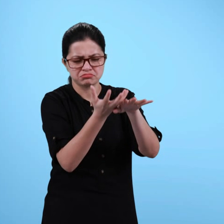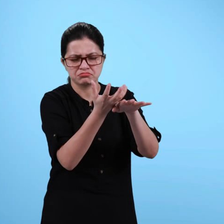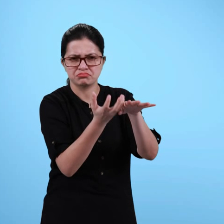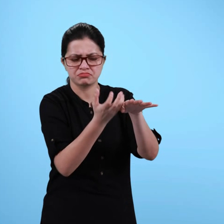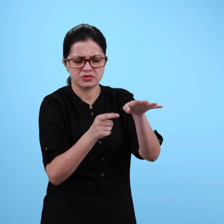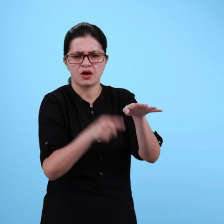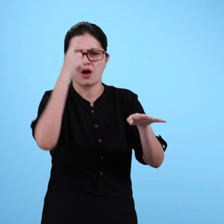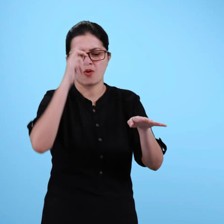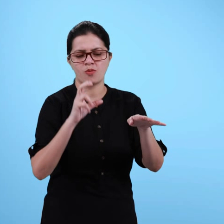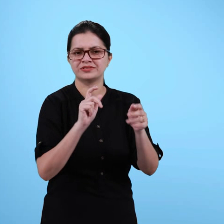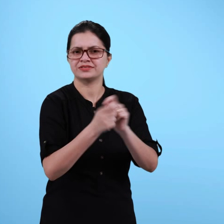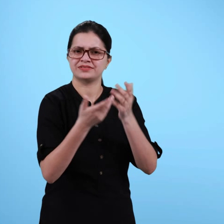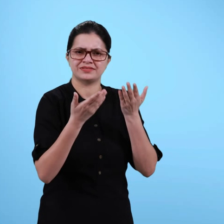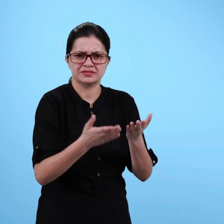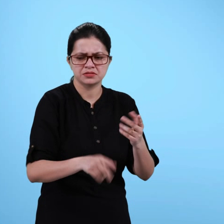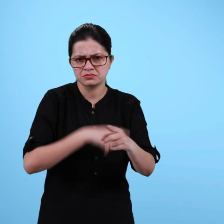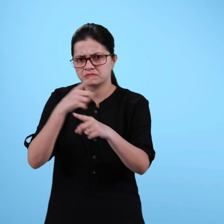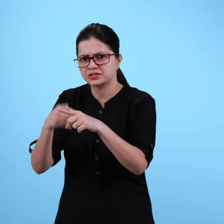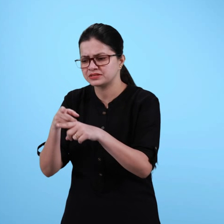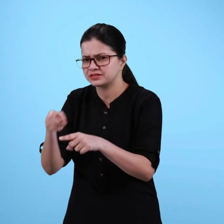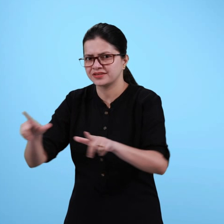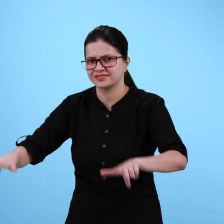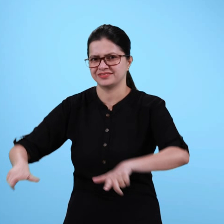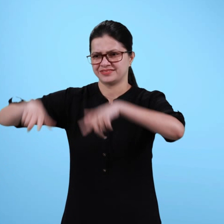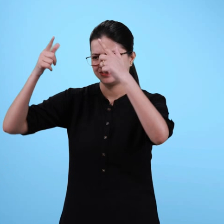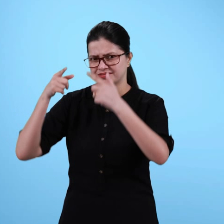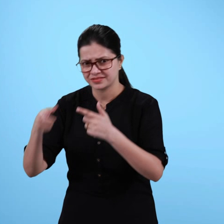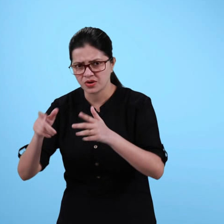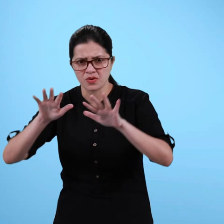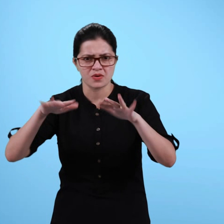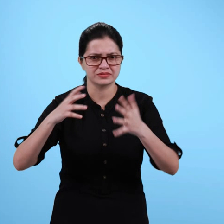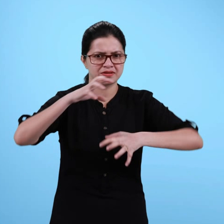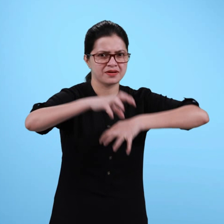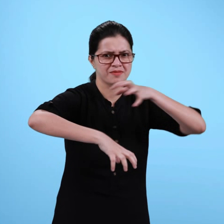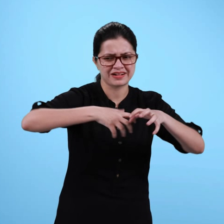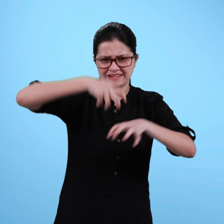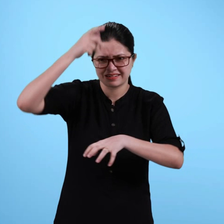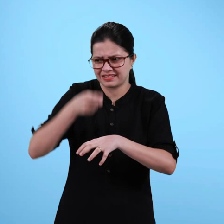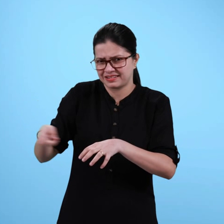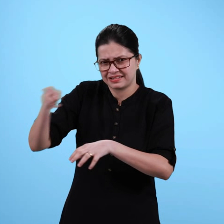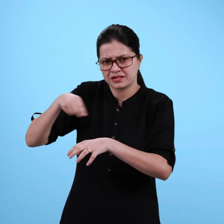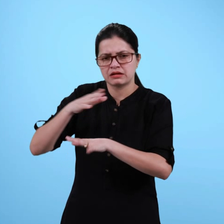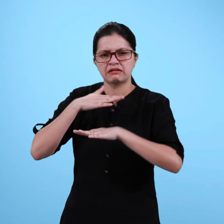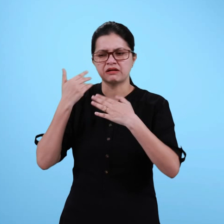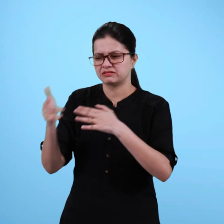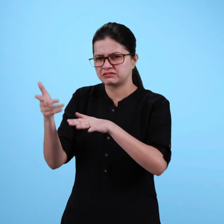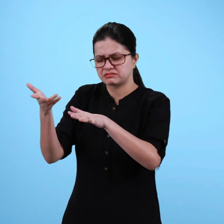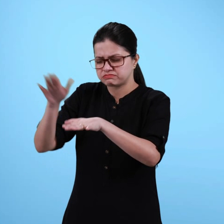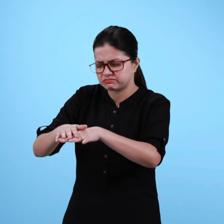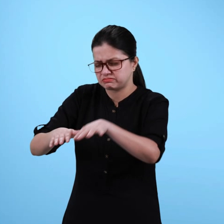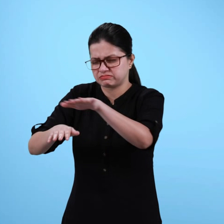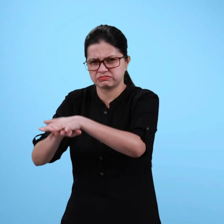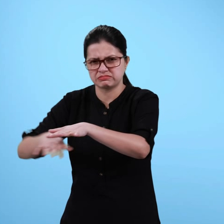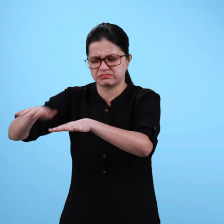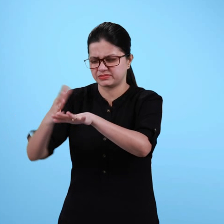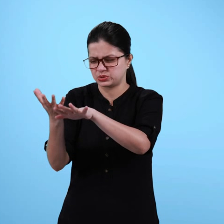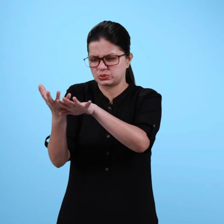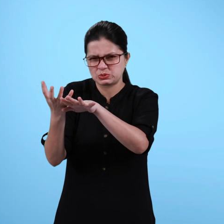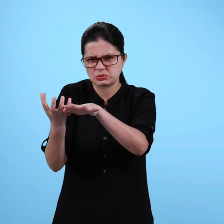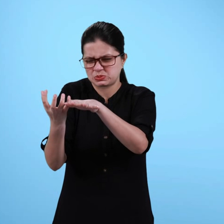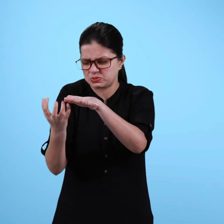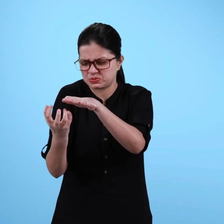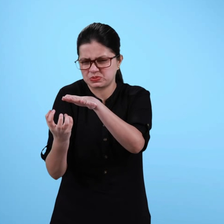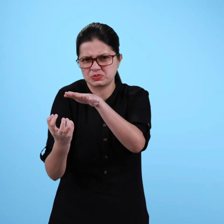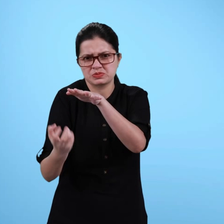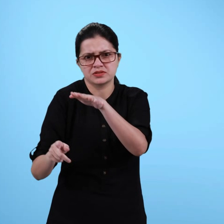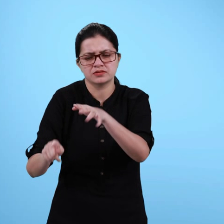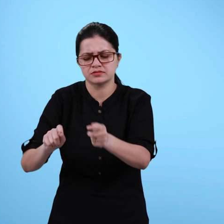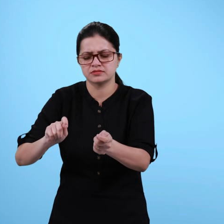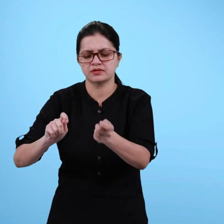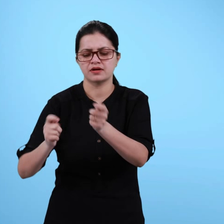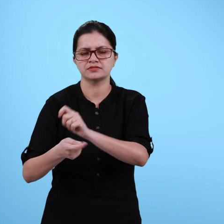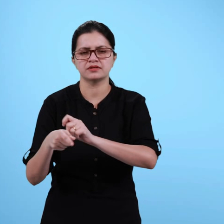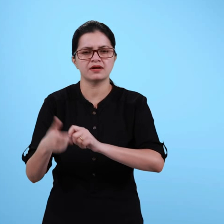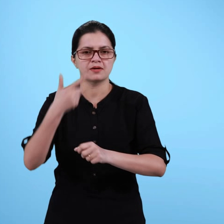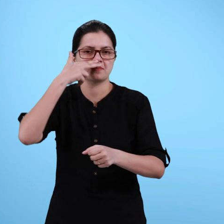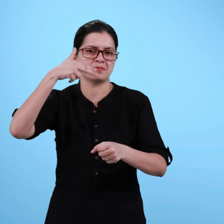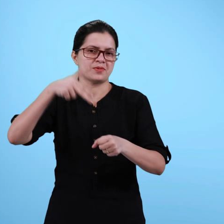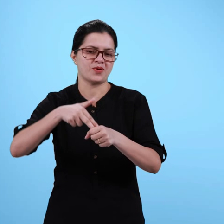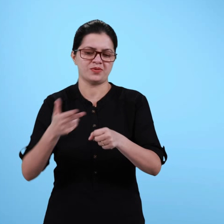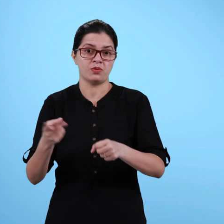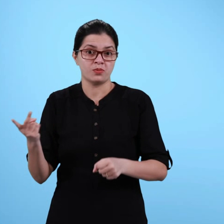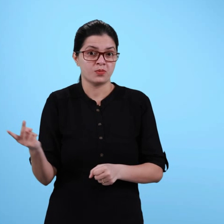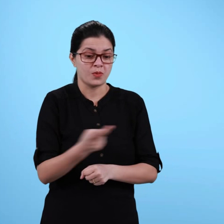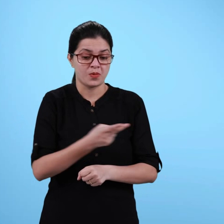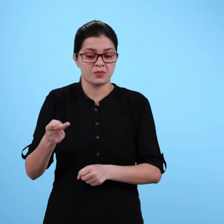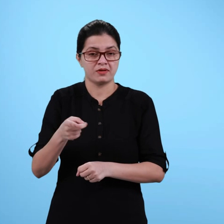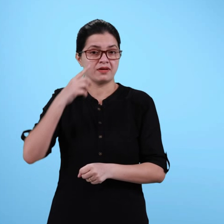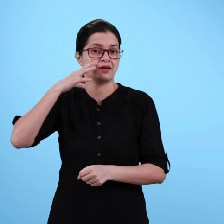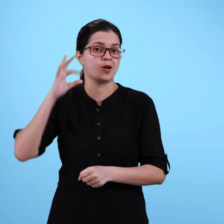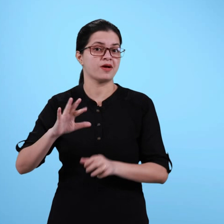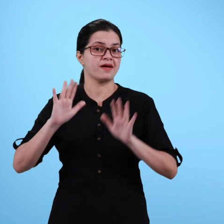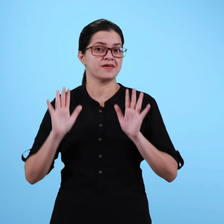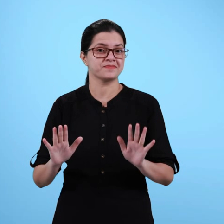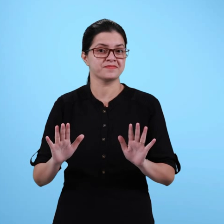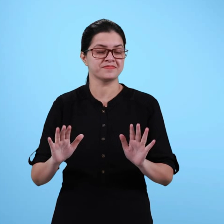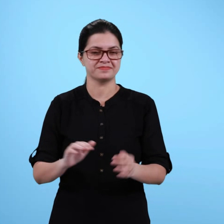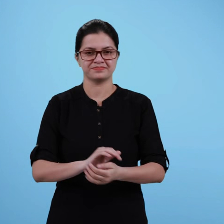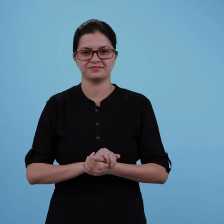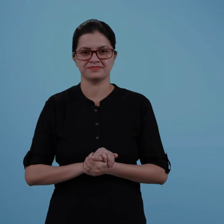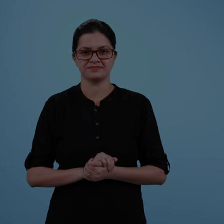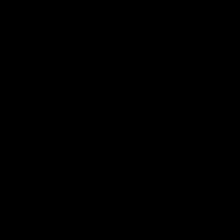main conventional energy sources.